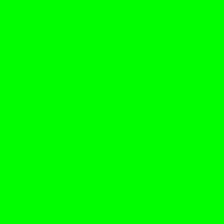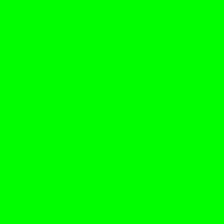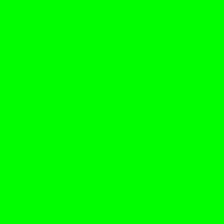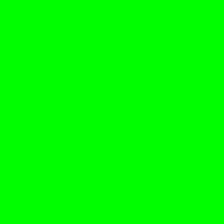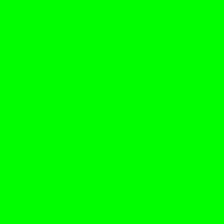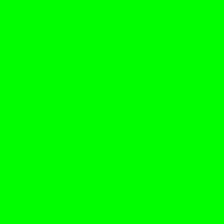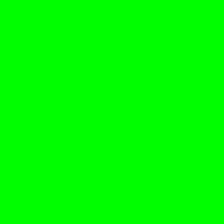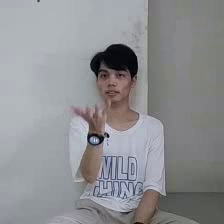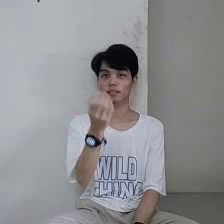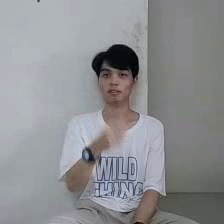Cảm ơn